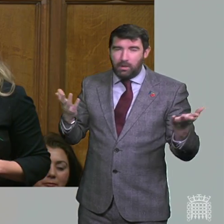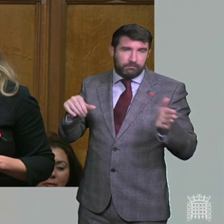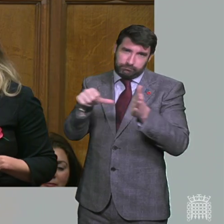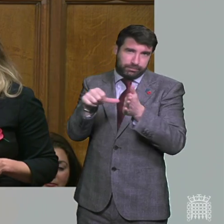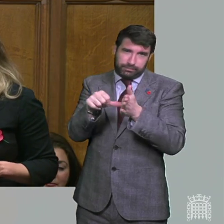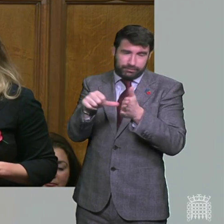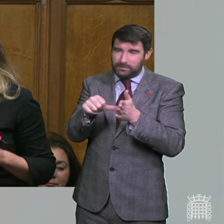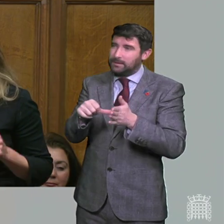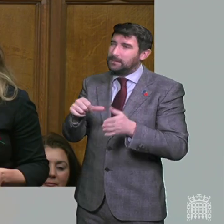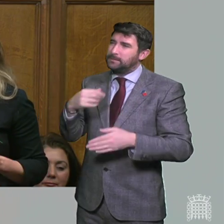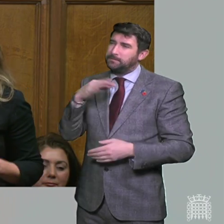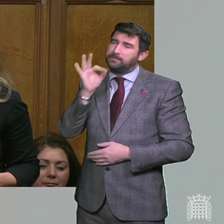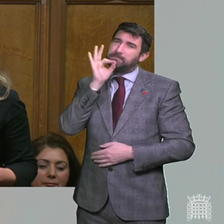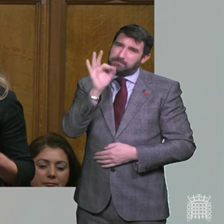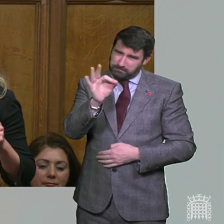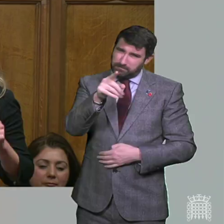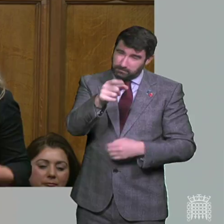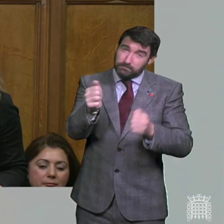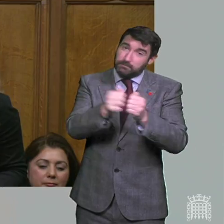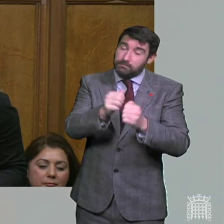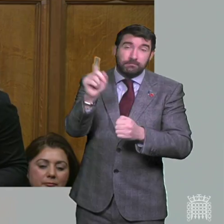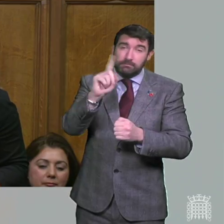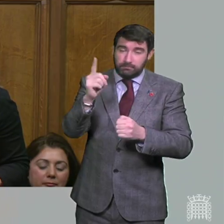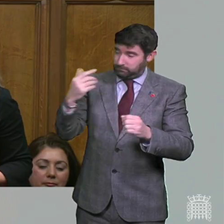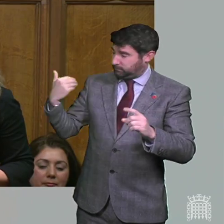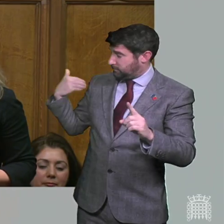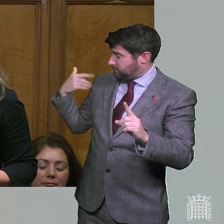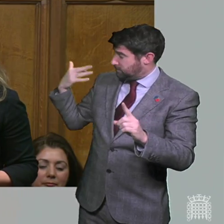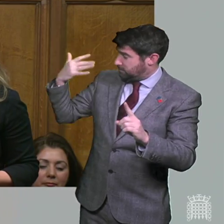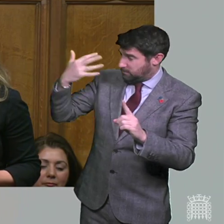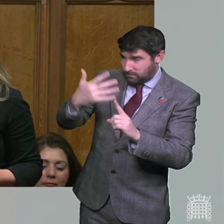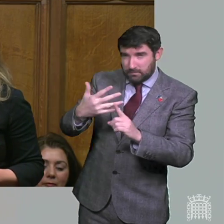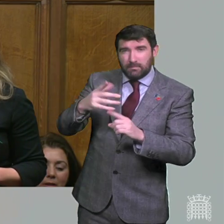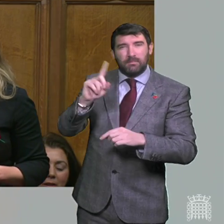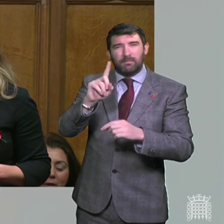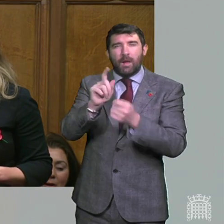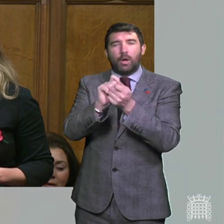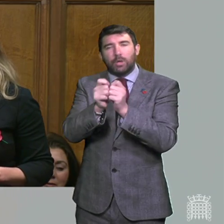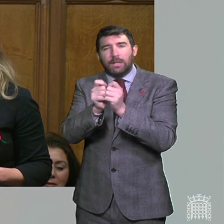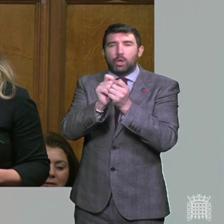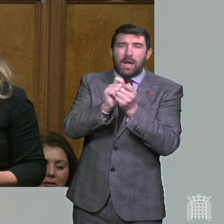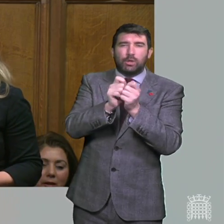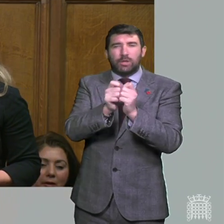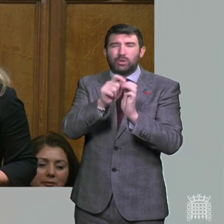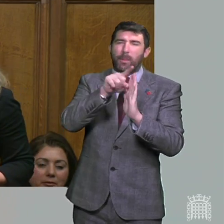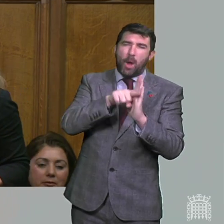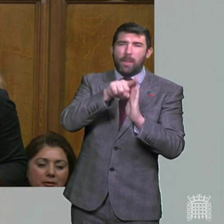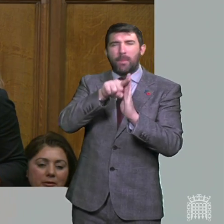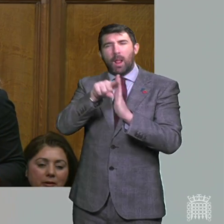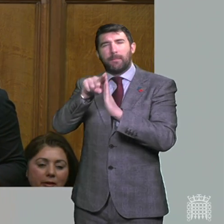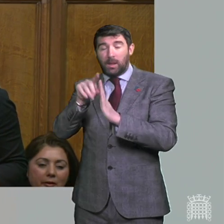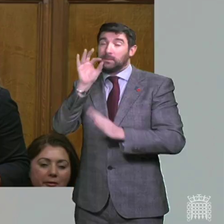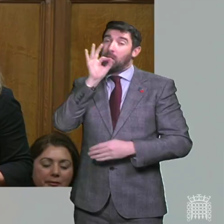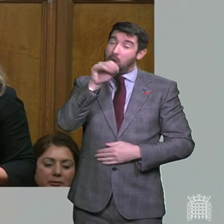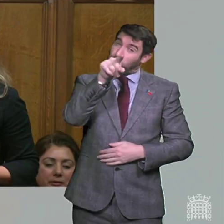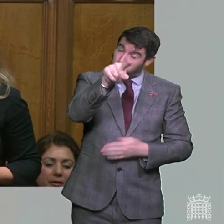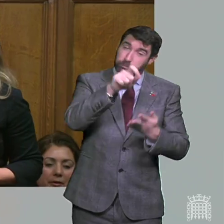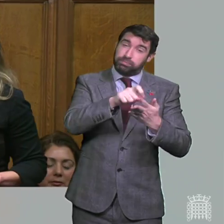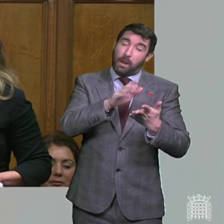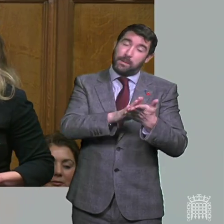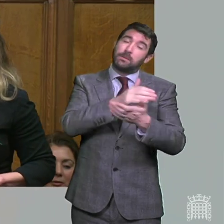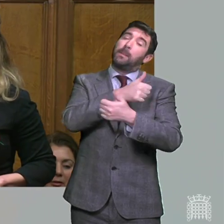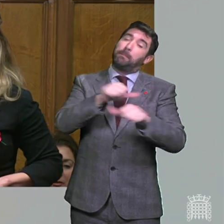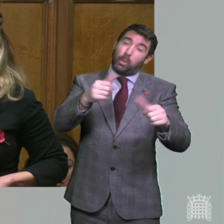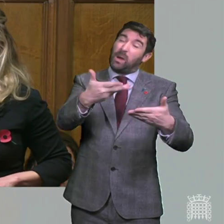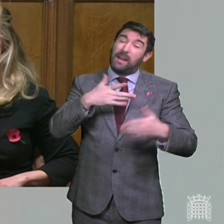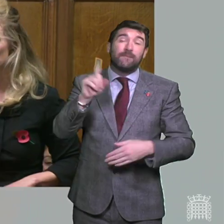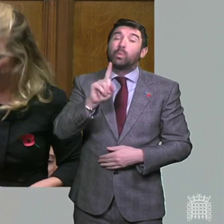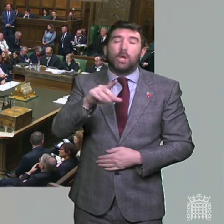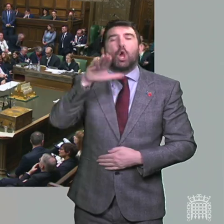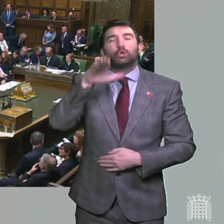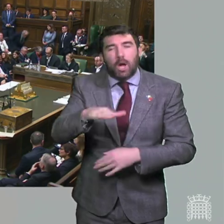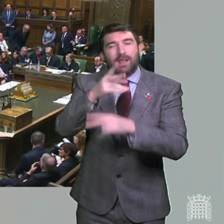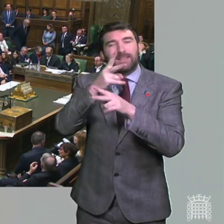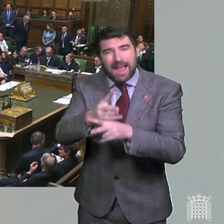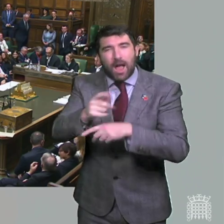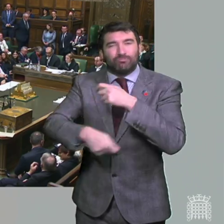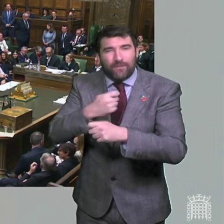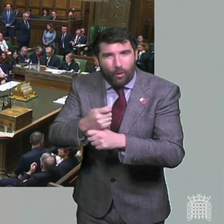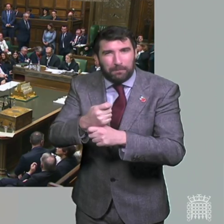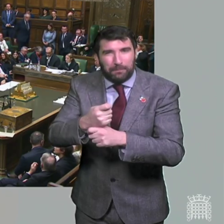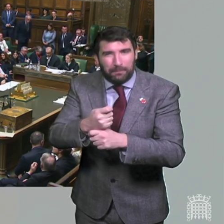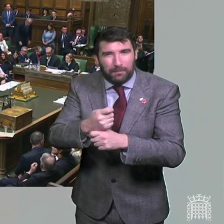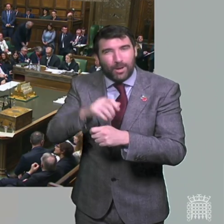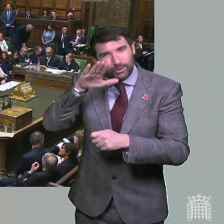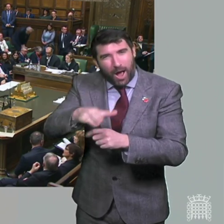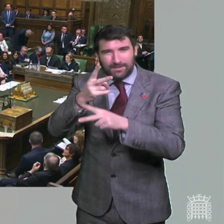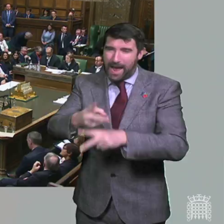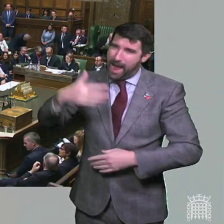Will my right honourable Friend please confirm that, after decades of ineffective tinkering and endless policies, he will be the man to give us proper childcare reform?